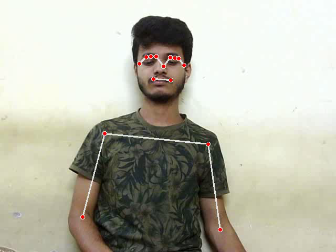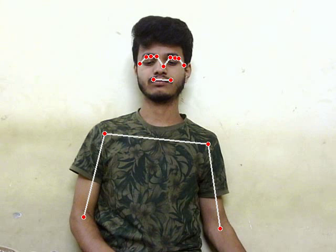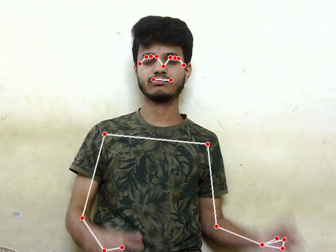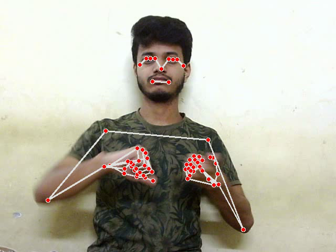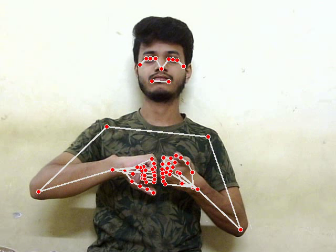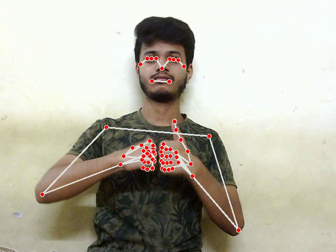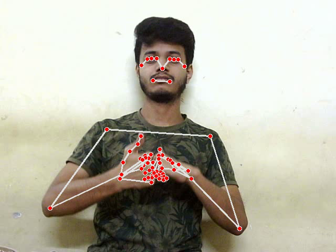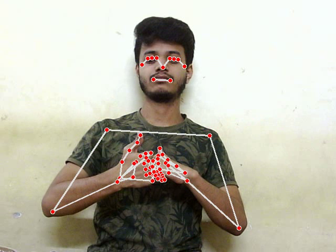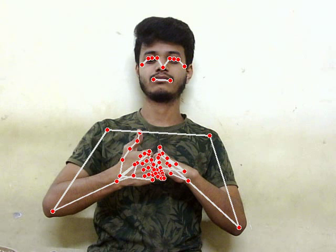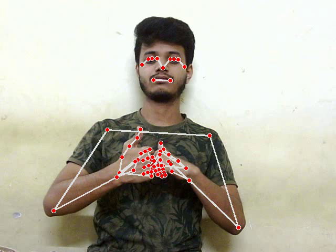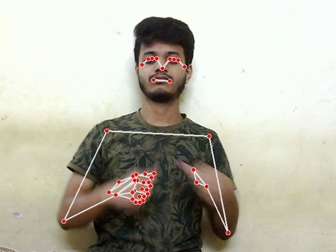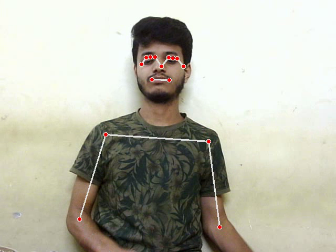how